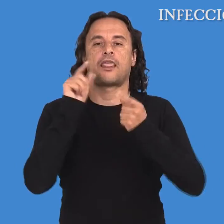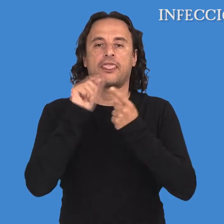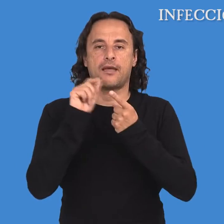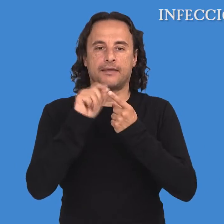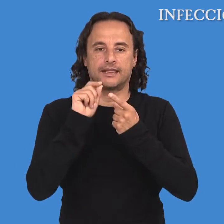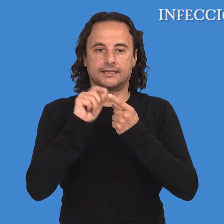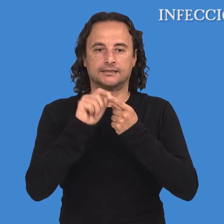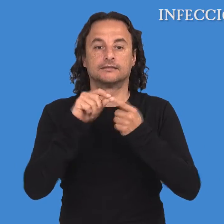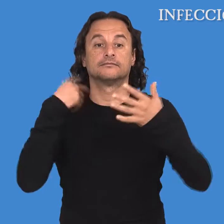diabetes